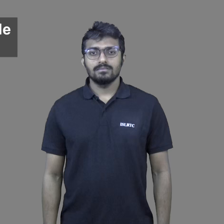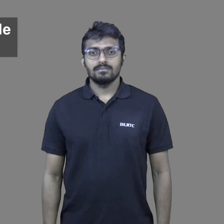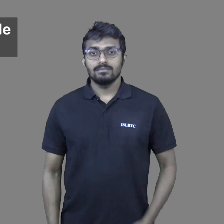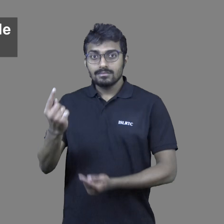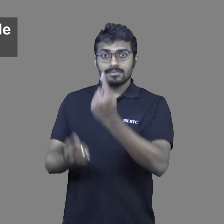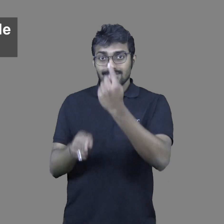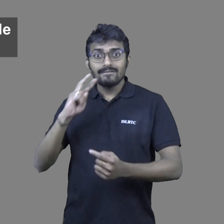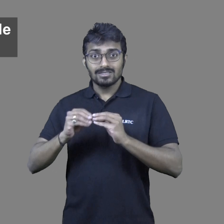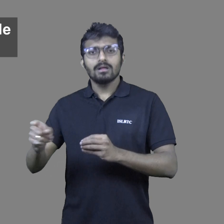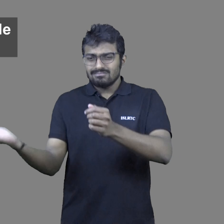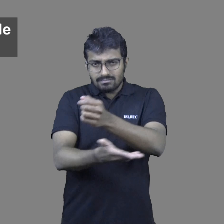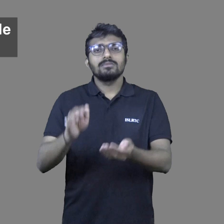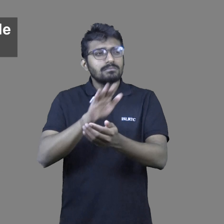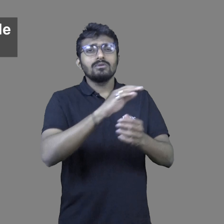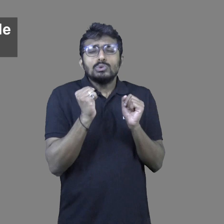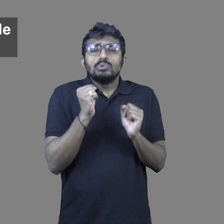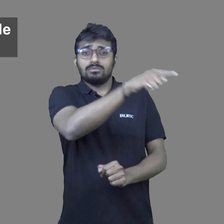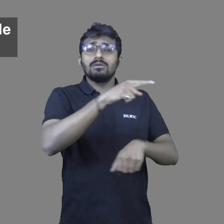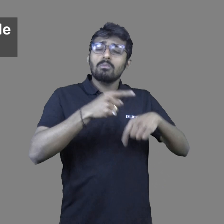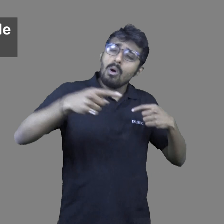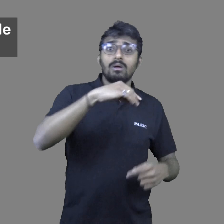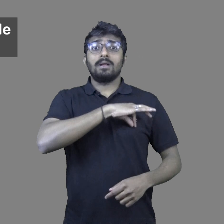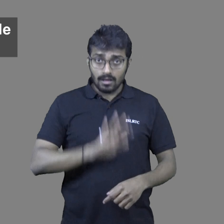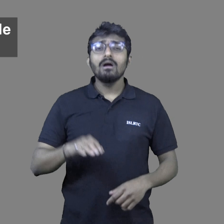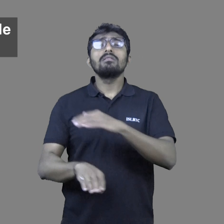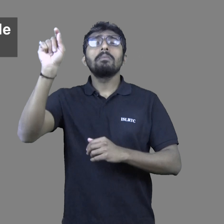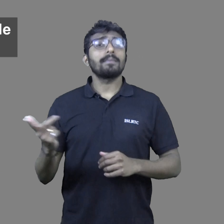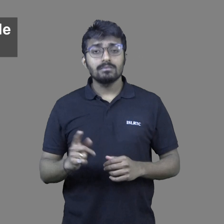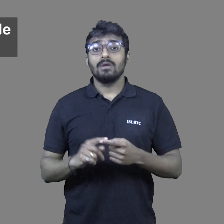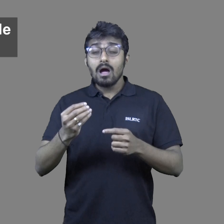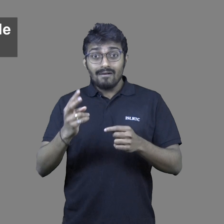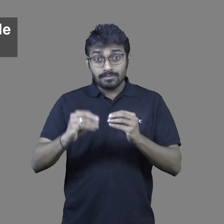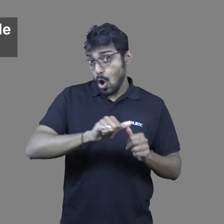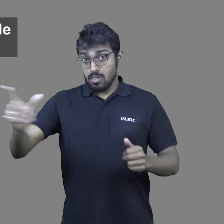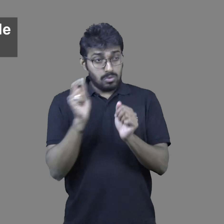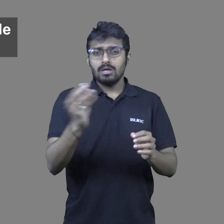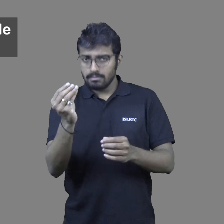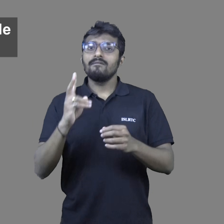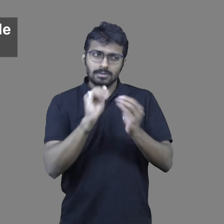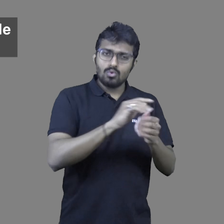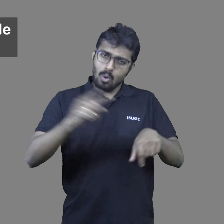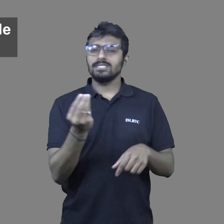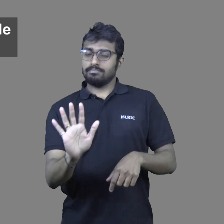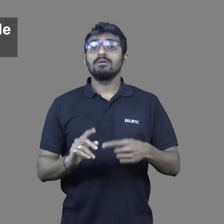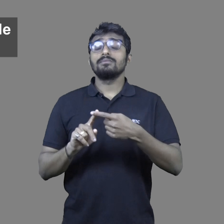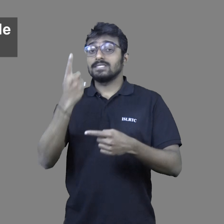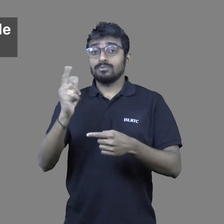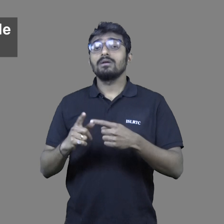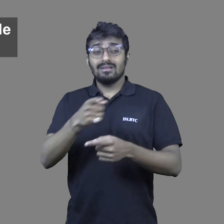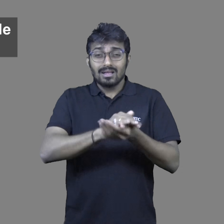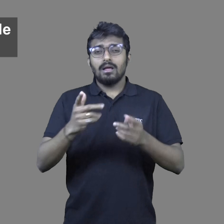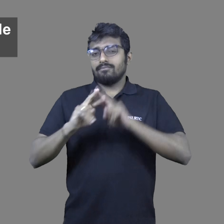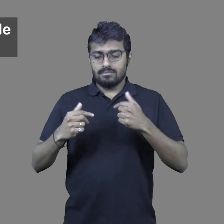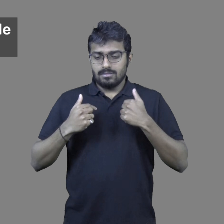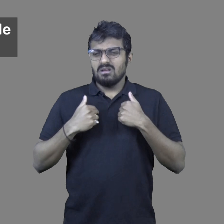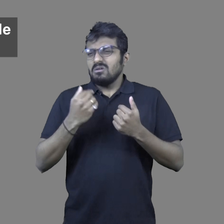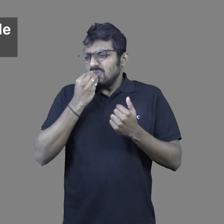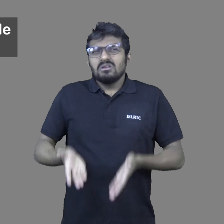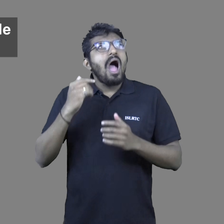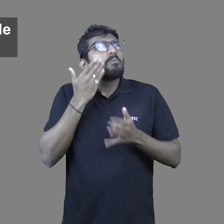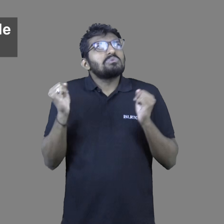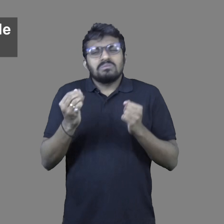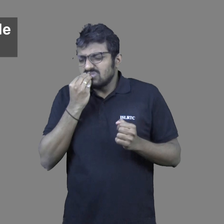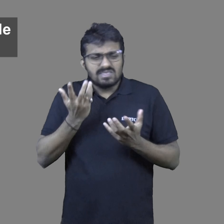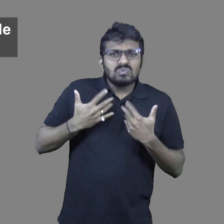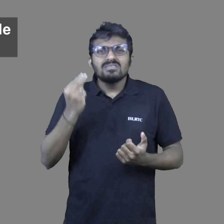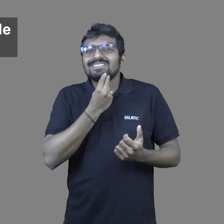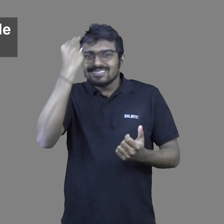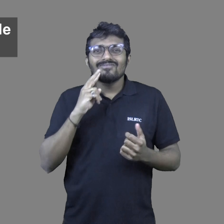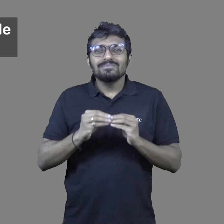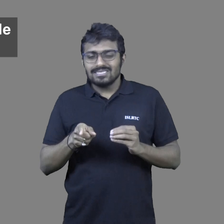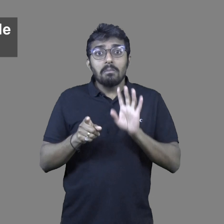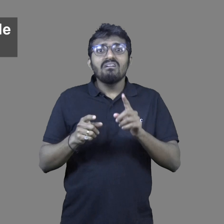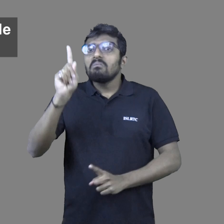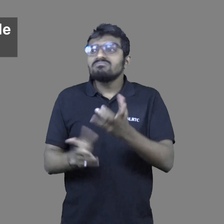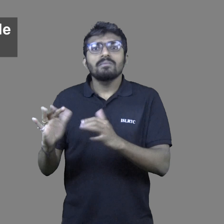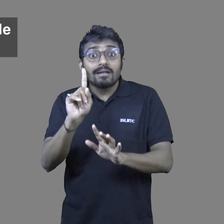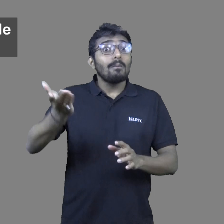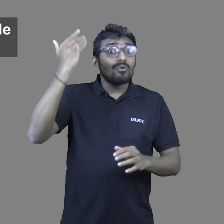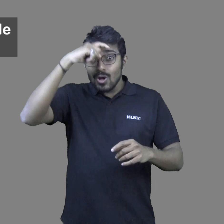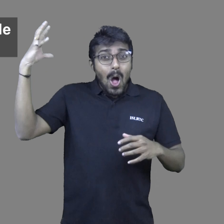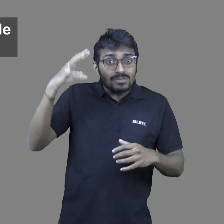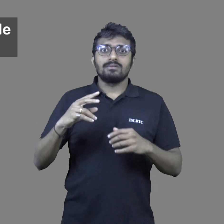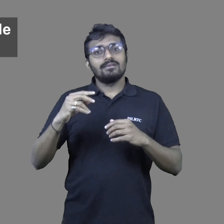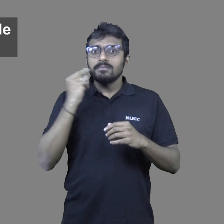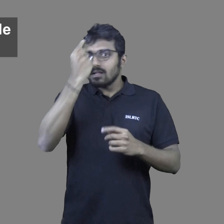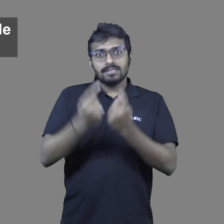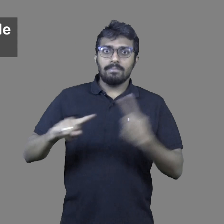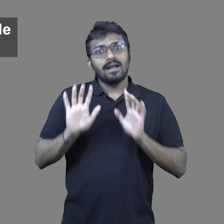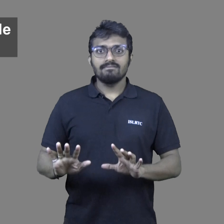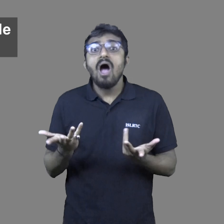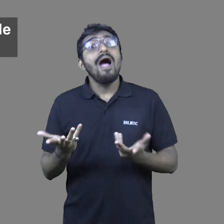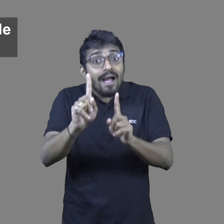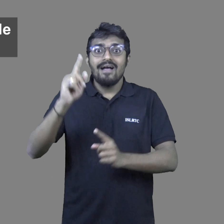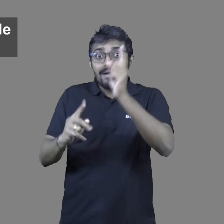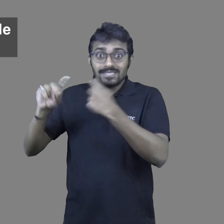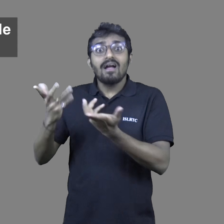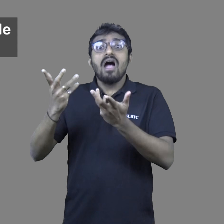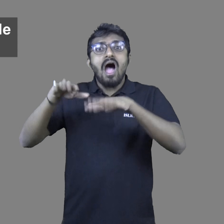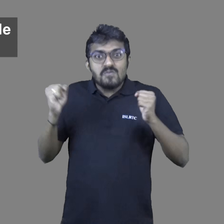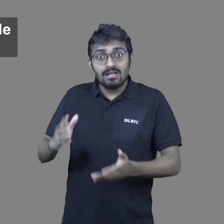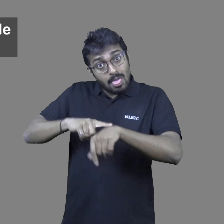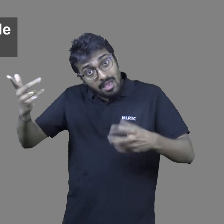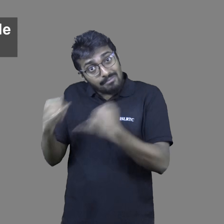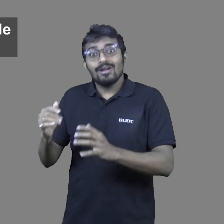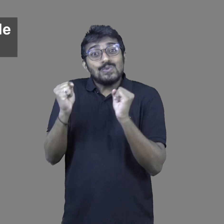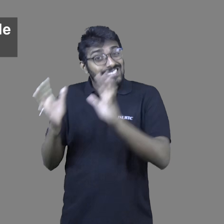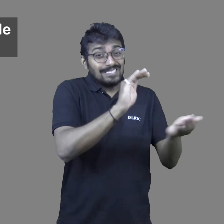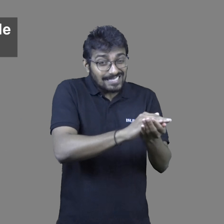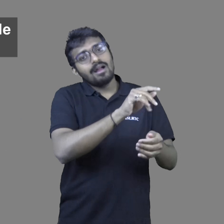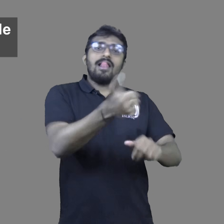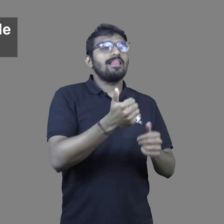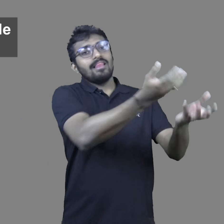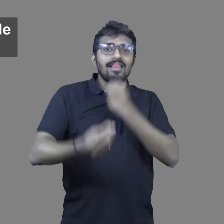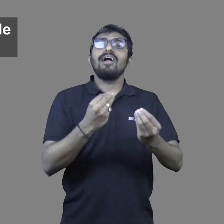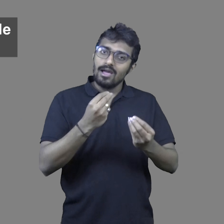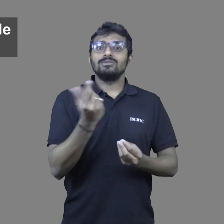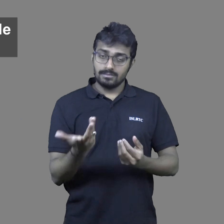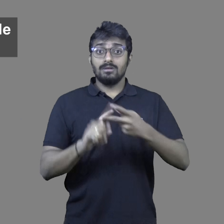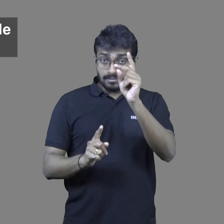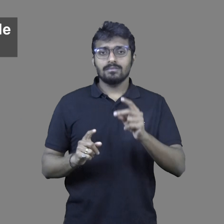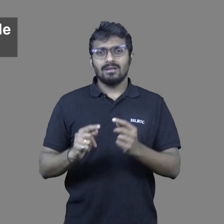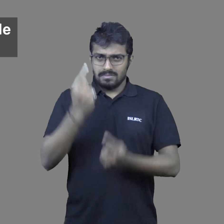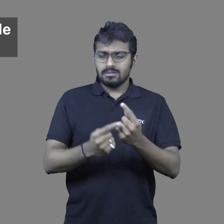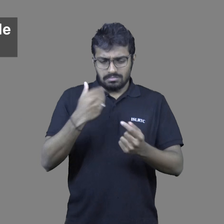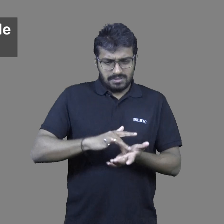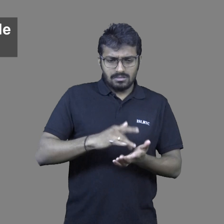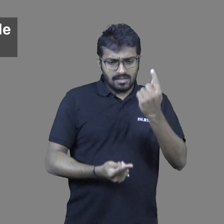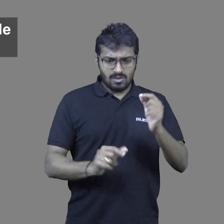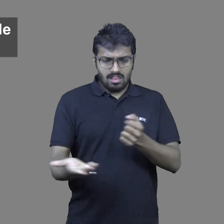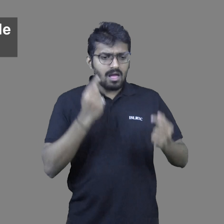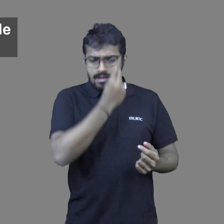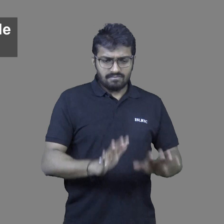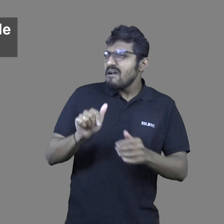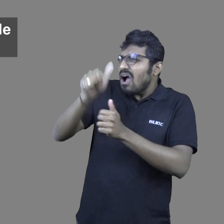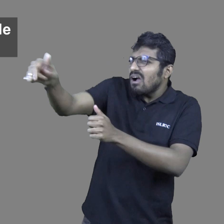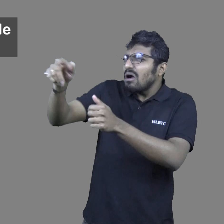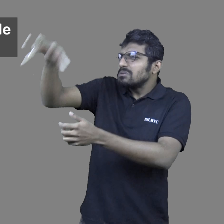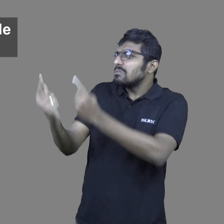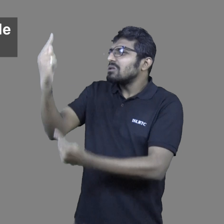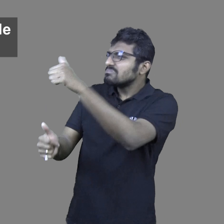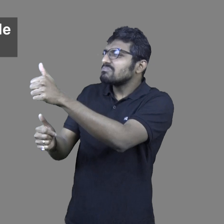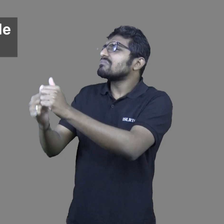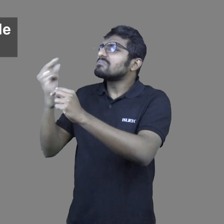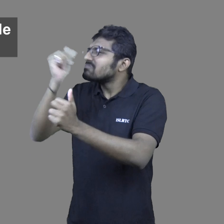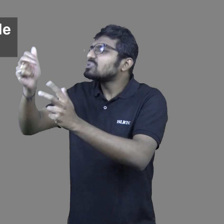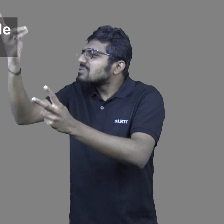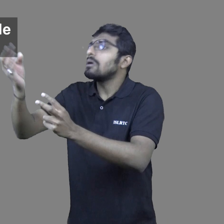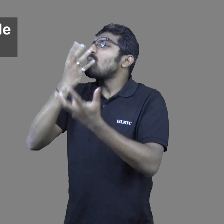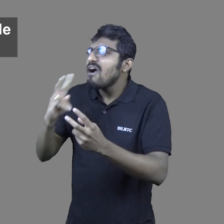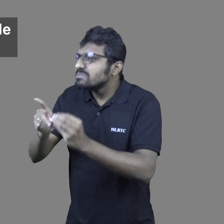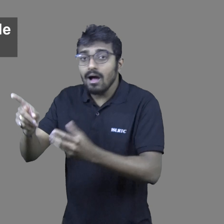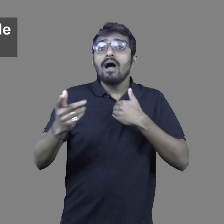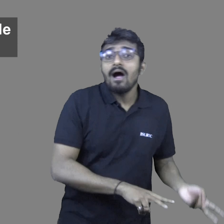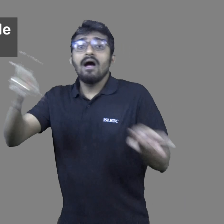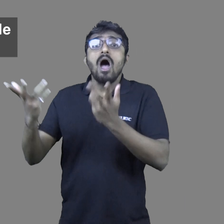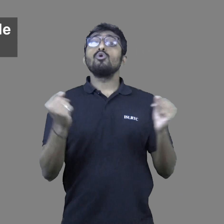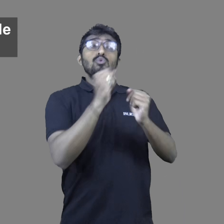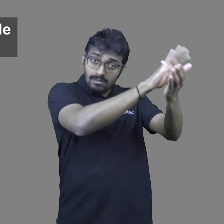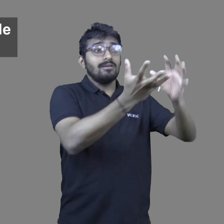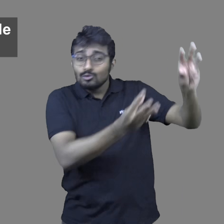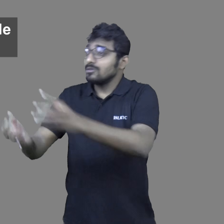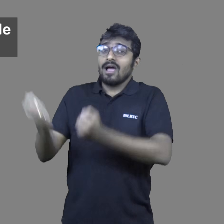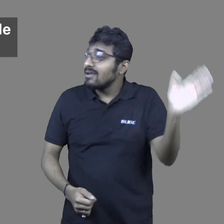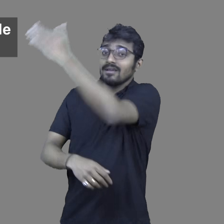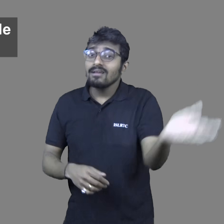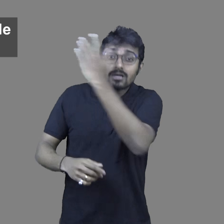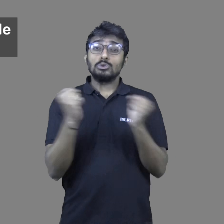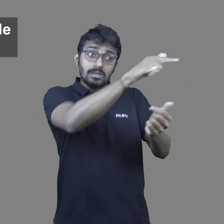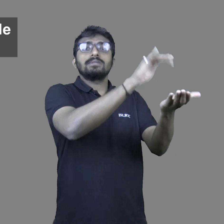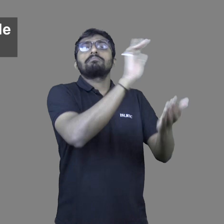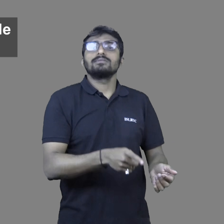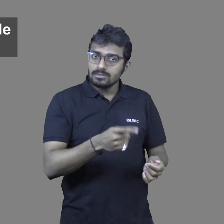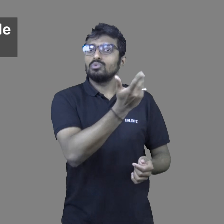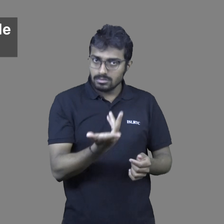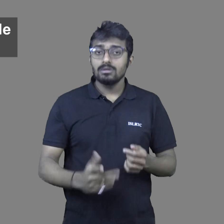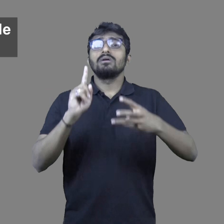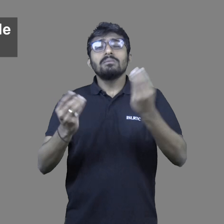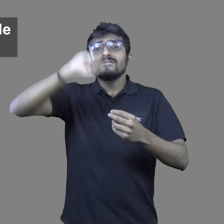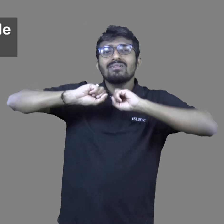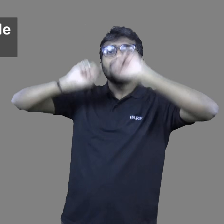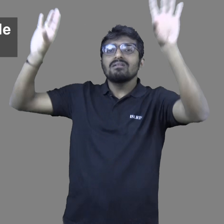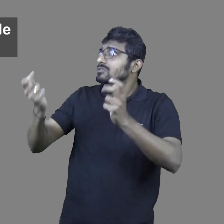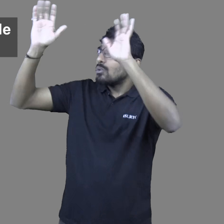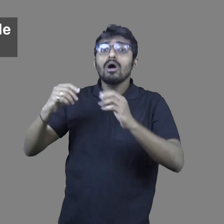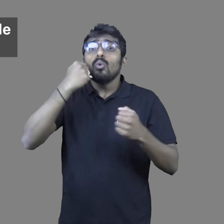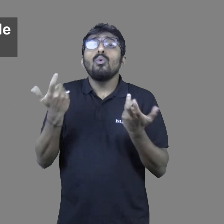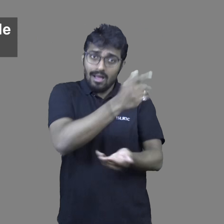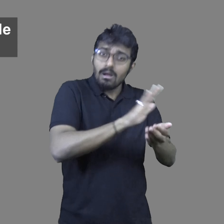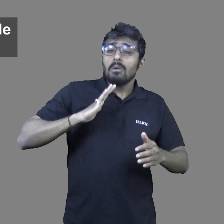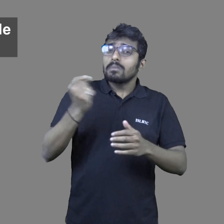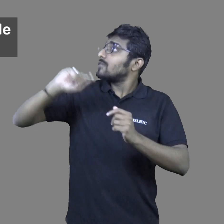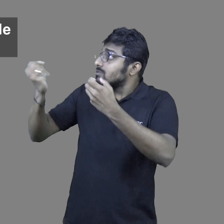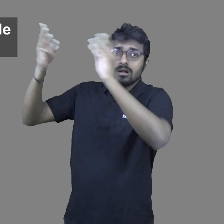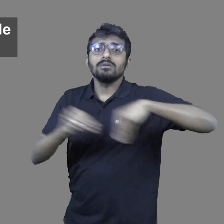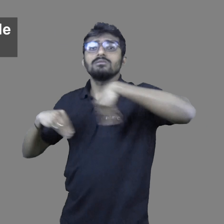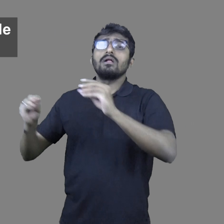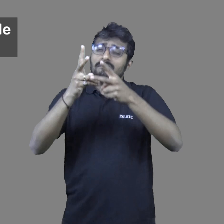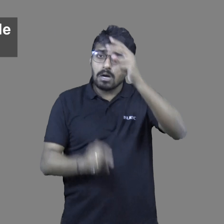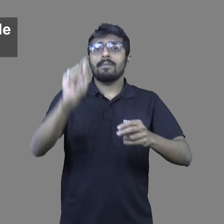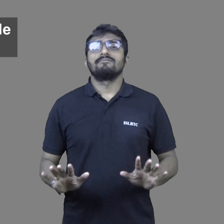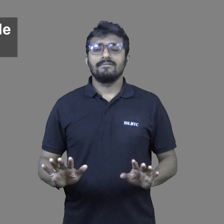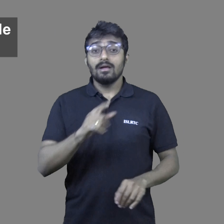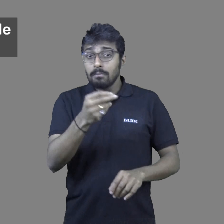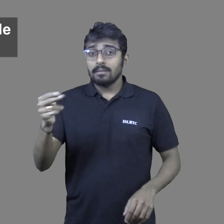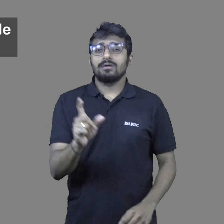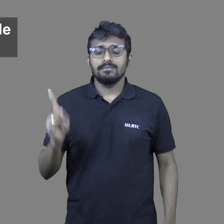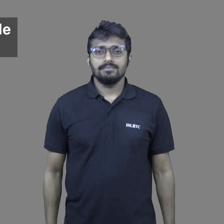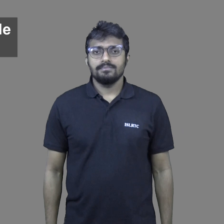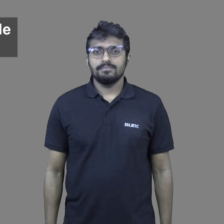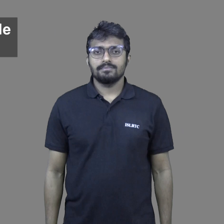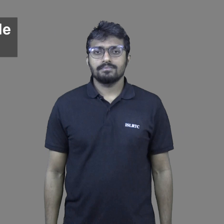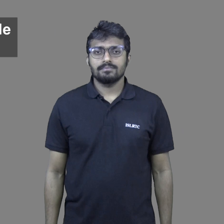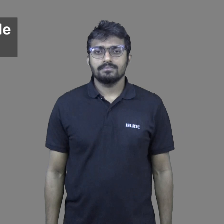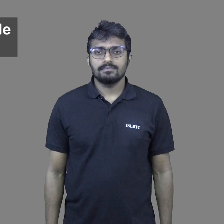Objects of Vegetable Preservation